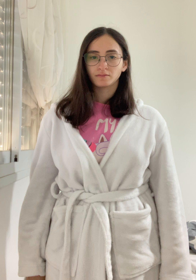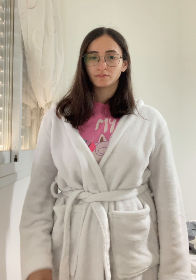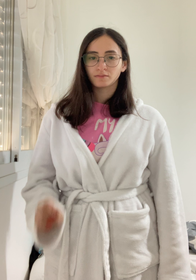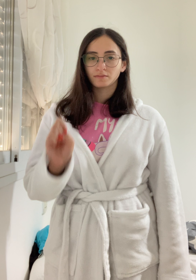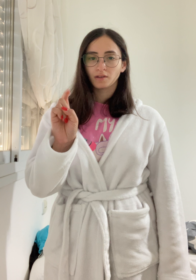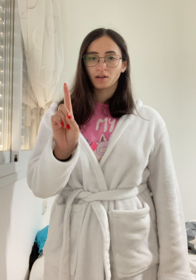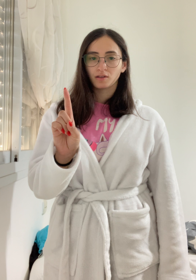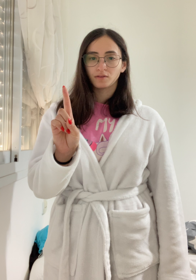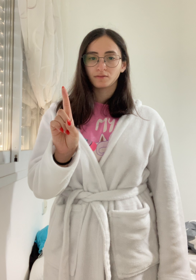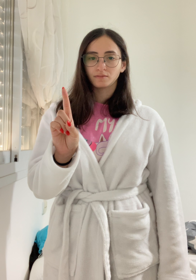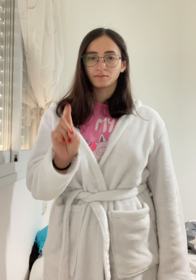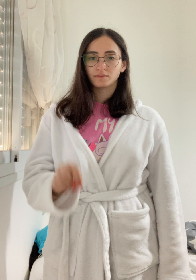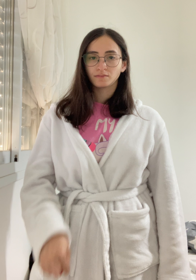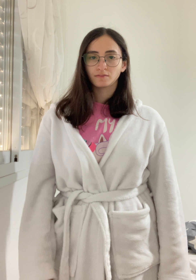אחד